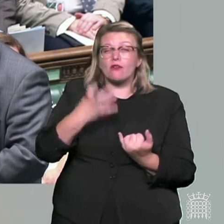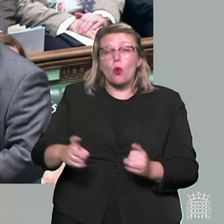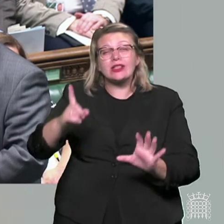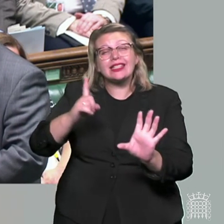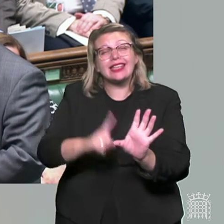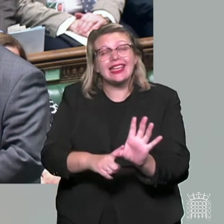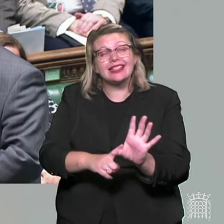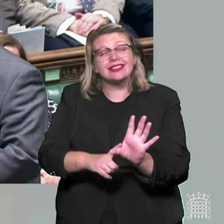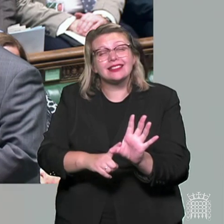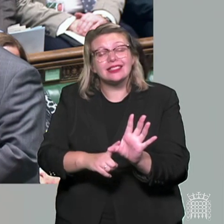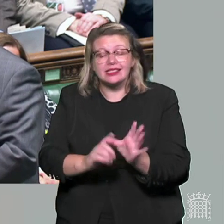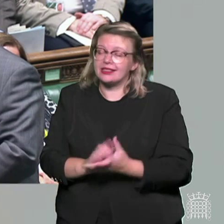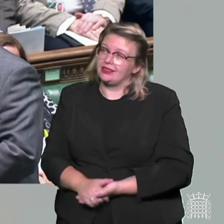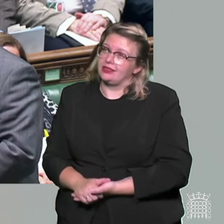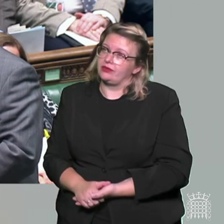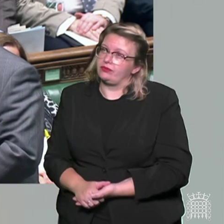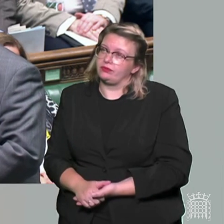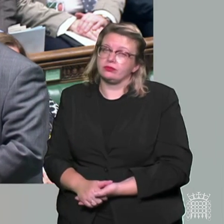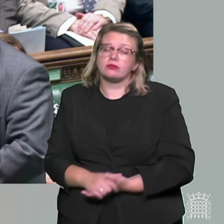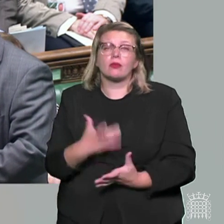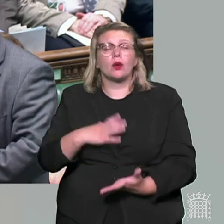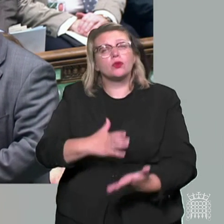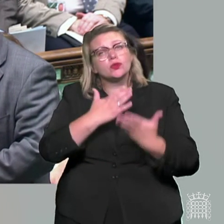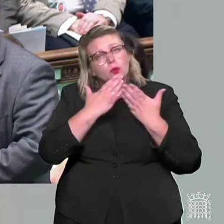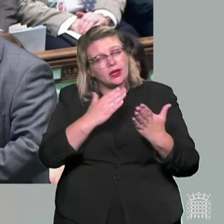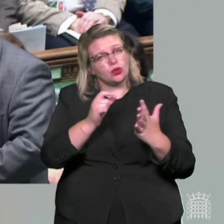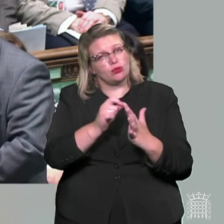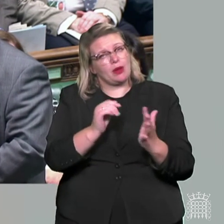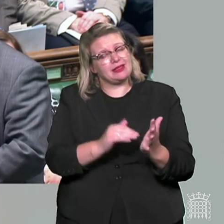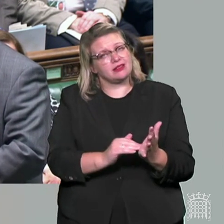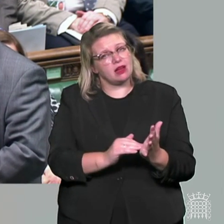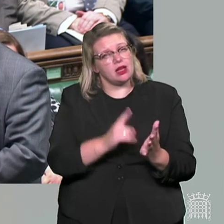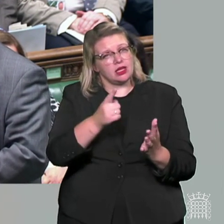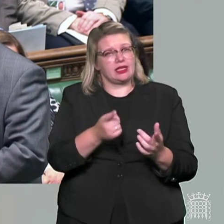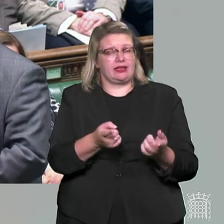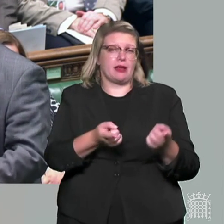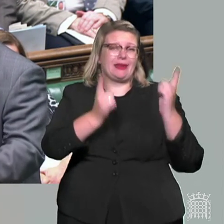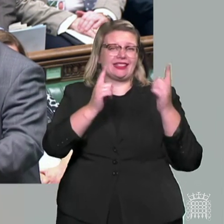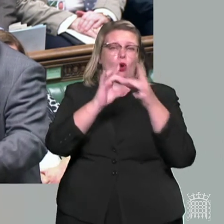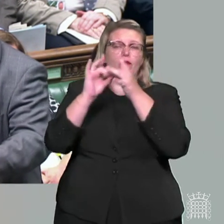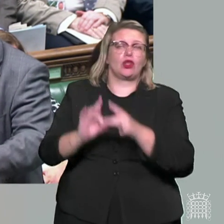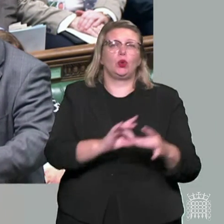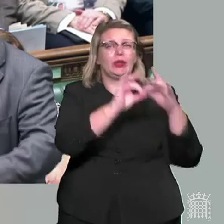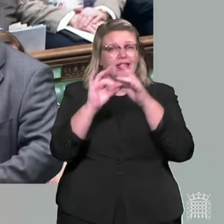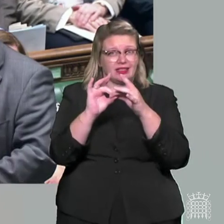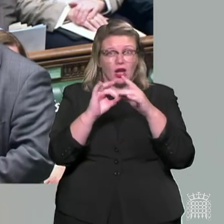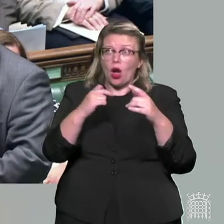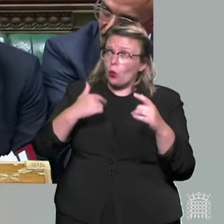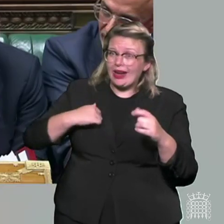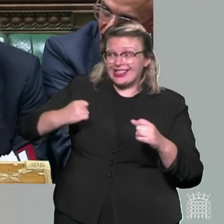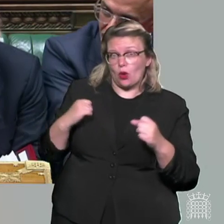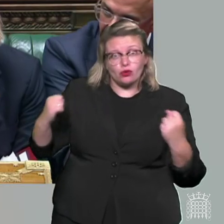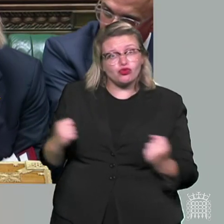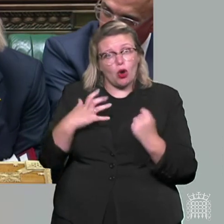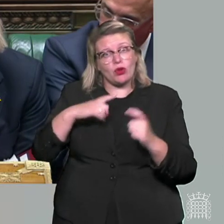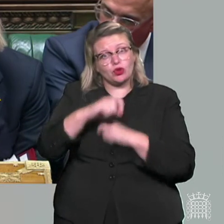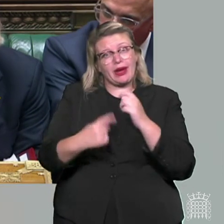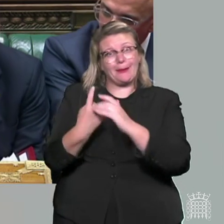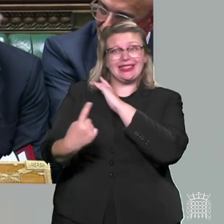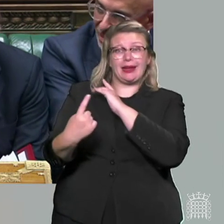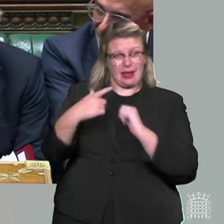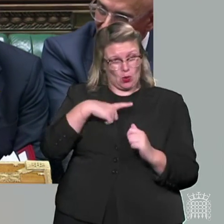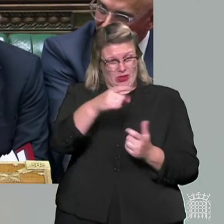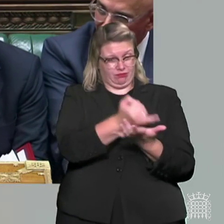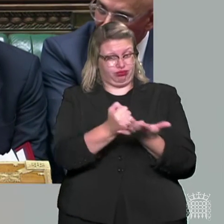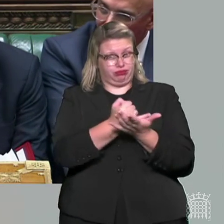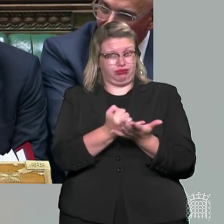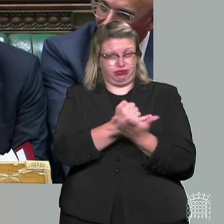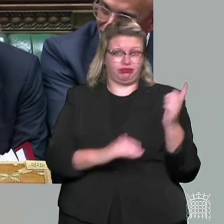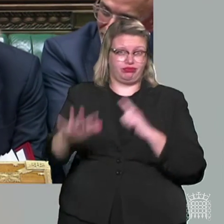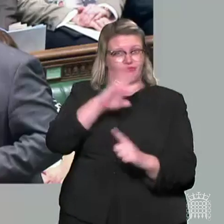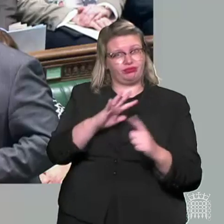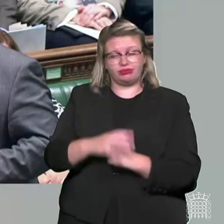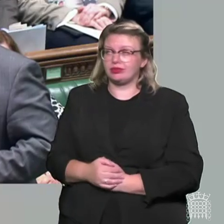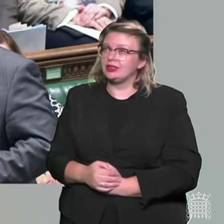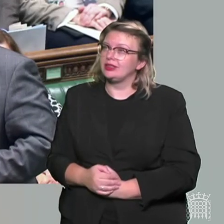Personally, I would like to thank the Prime Minister, in his capacity as Minister for the Union, for driving support for independence to new heights.